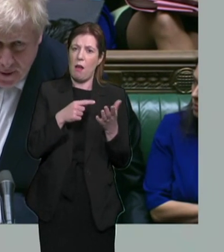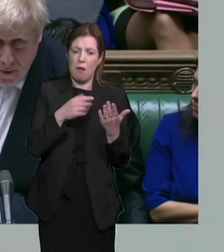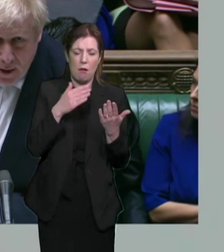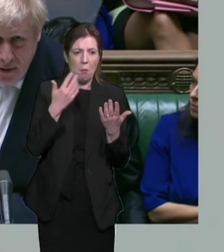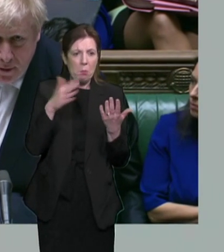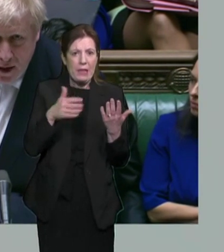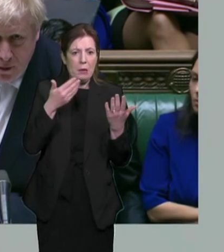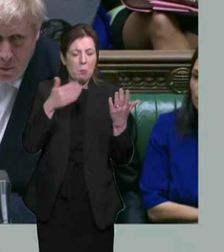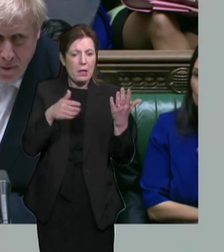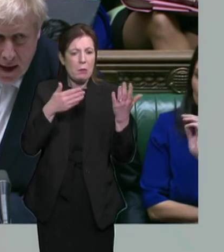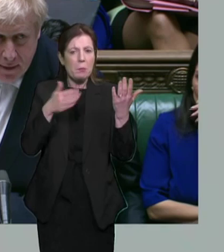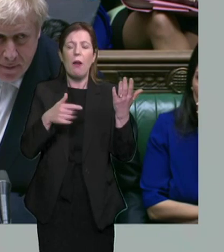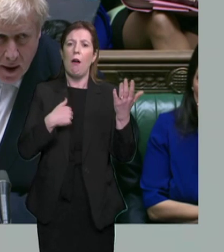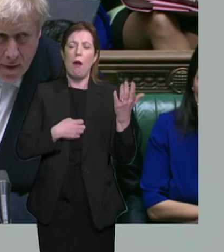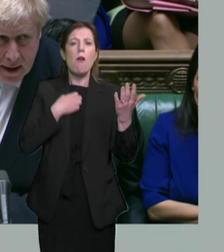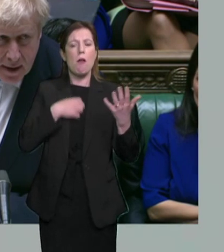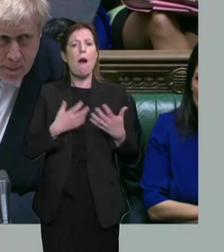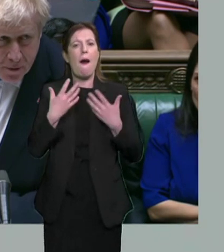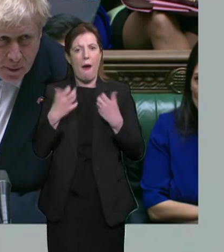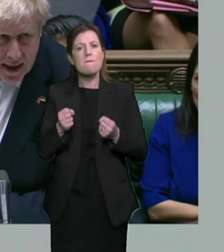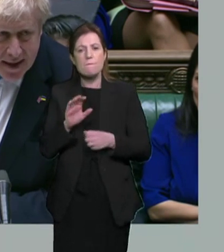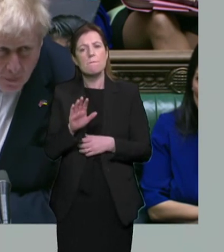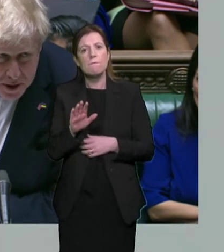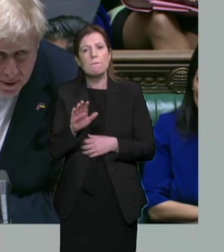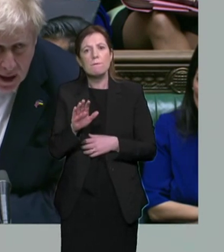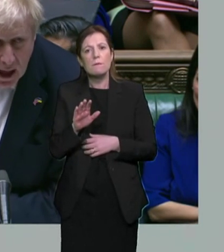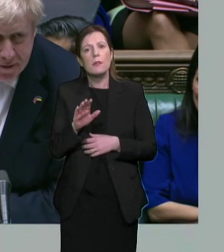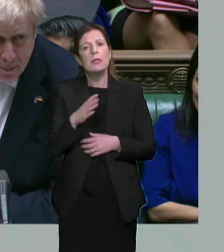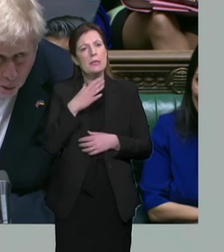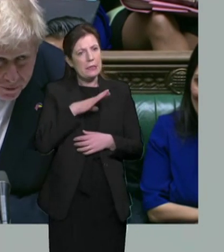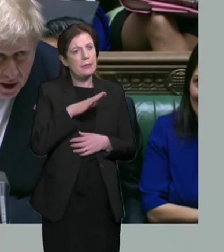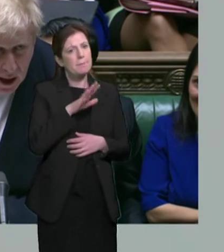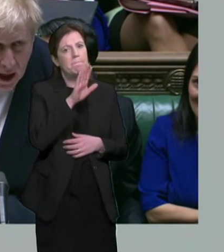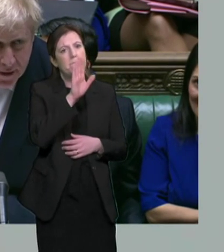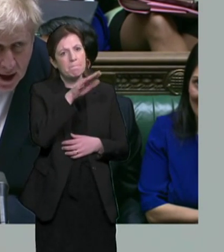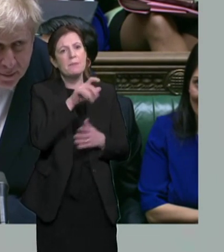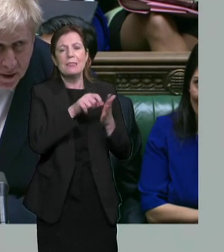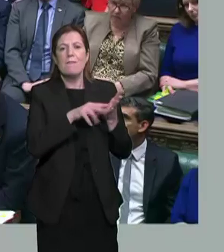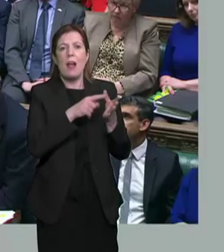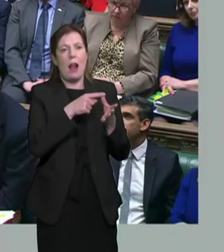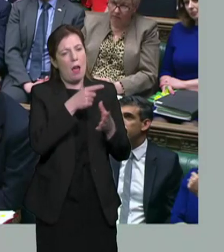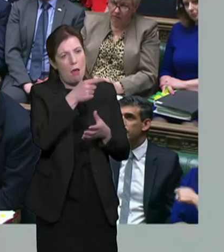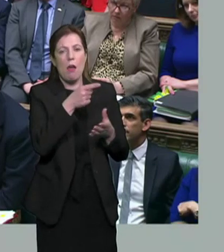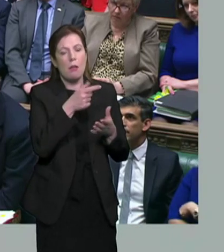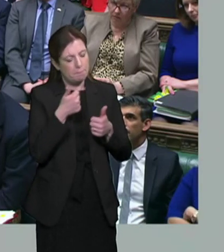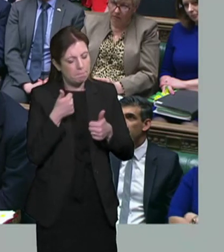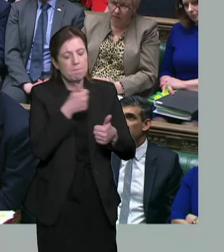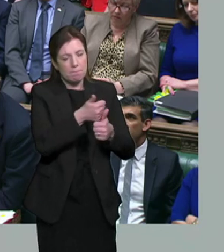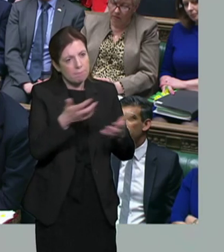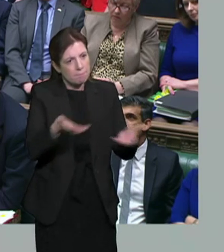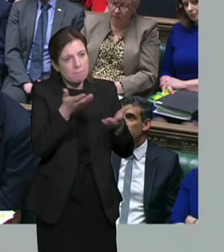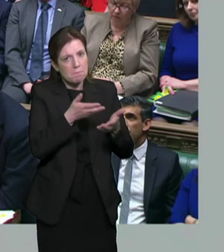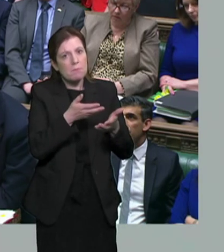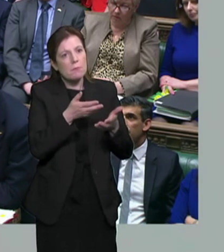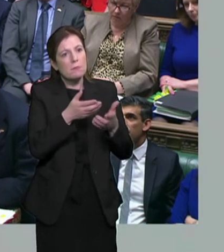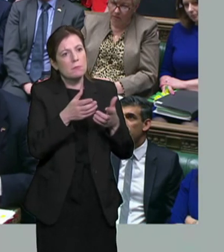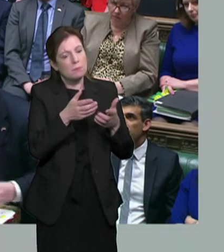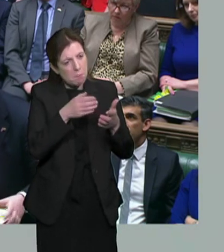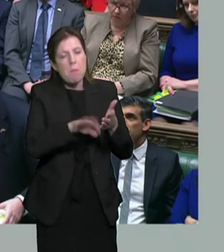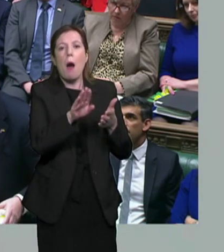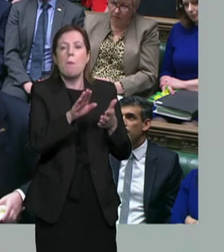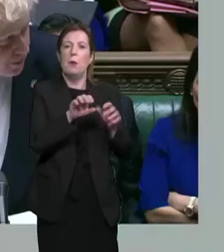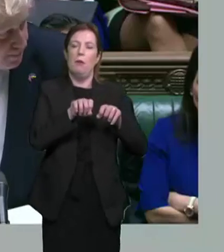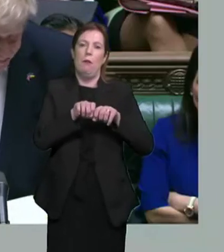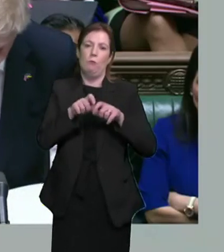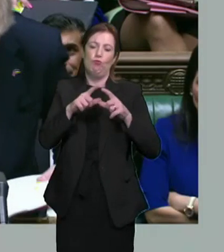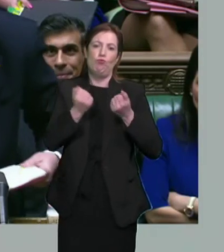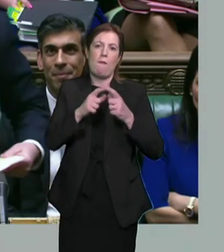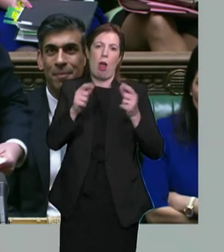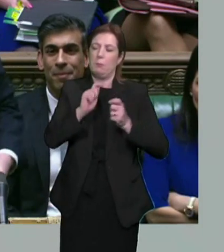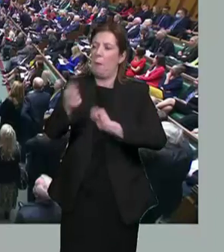We need to make sure that it is given every possible encouragement and support to expedite the supply of driving licences to the people of this country.